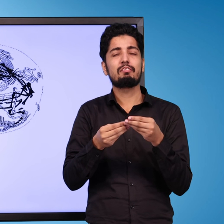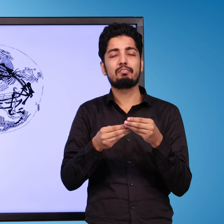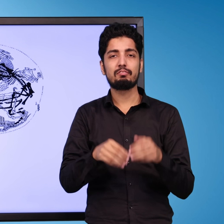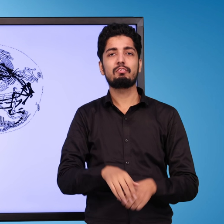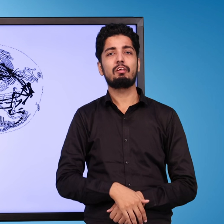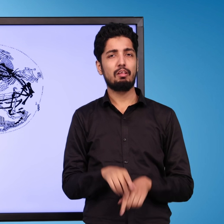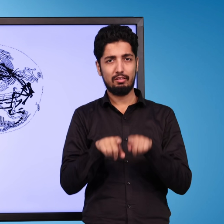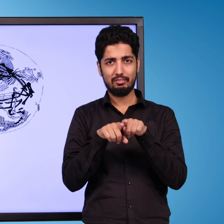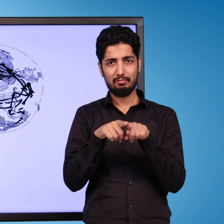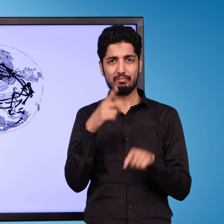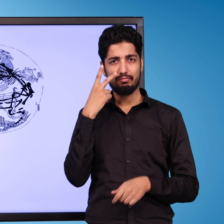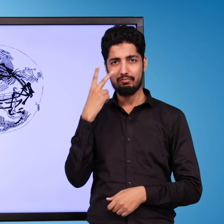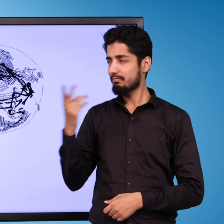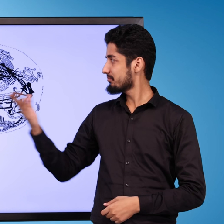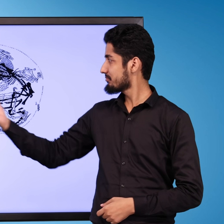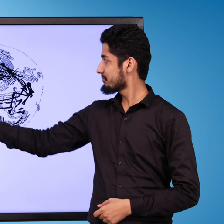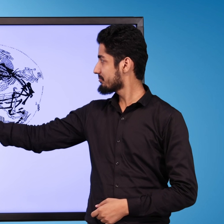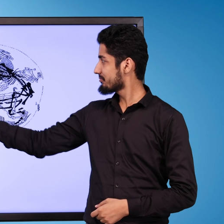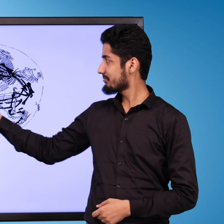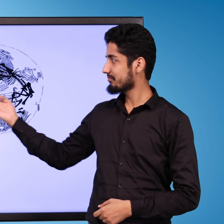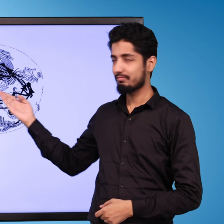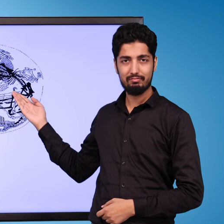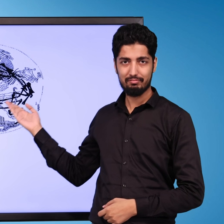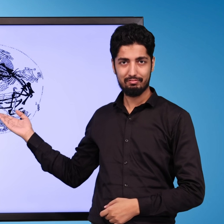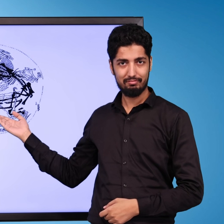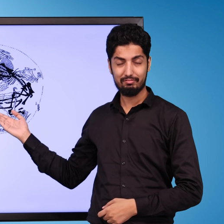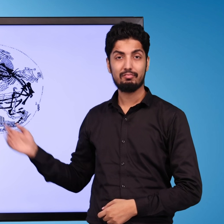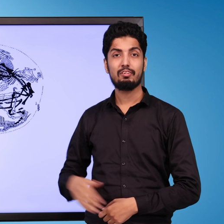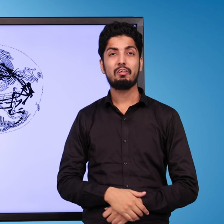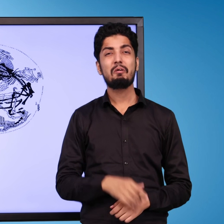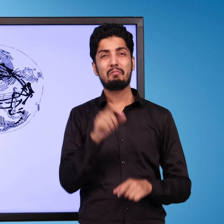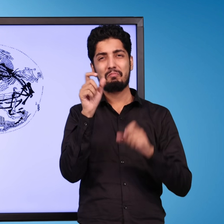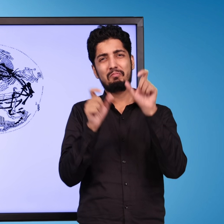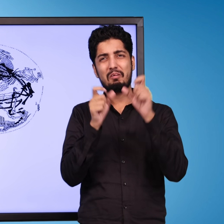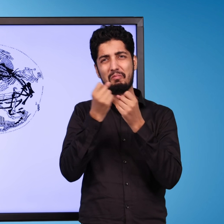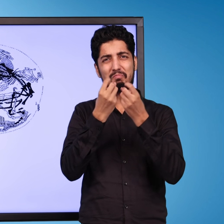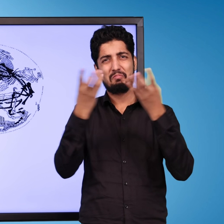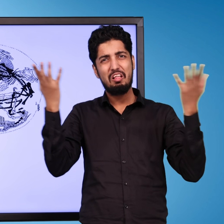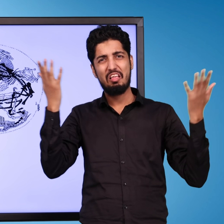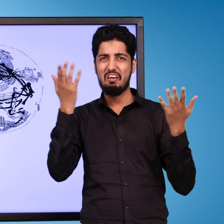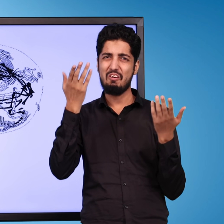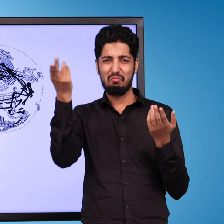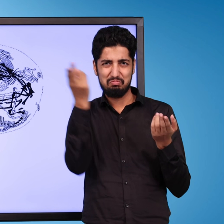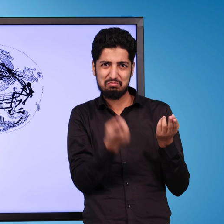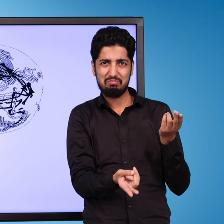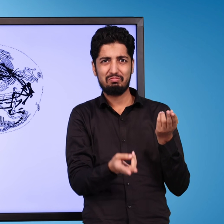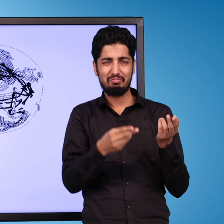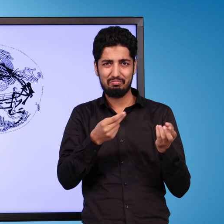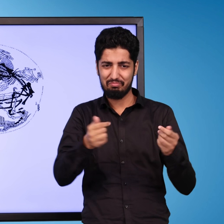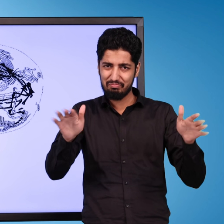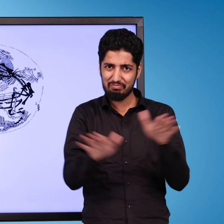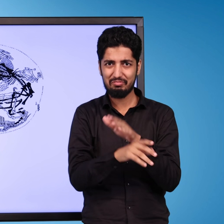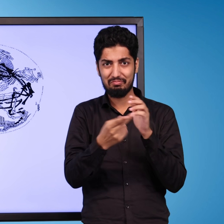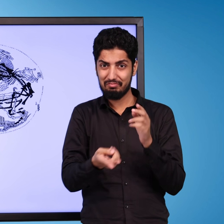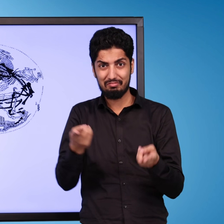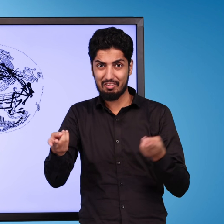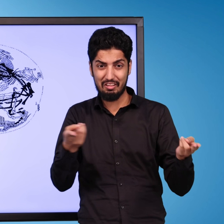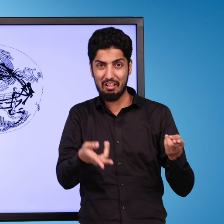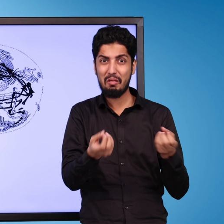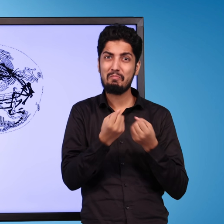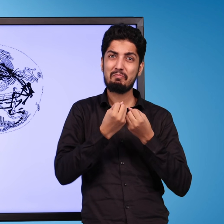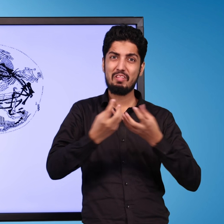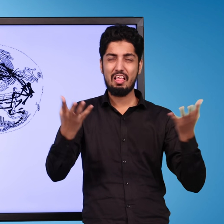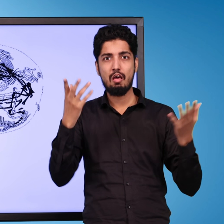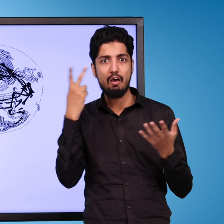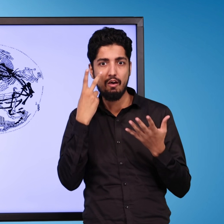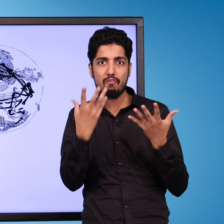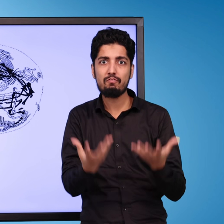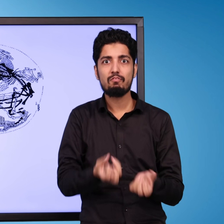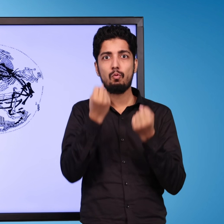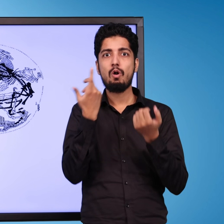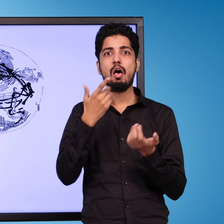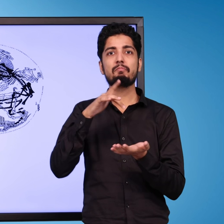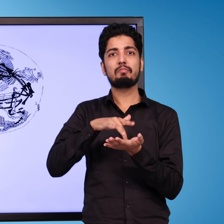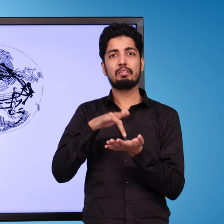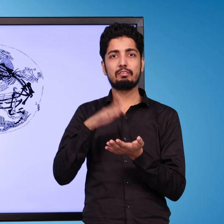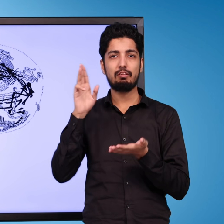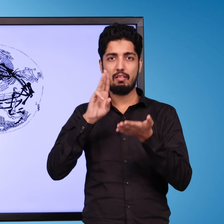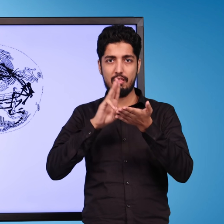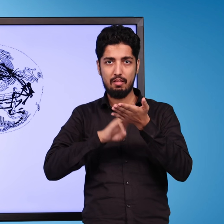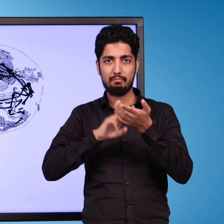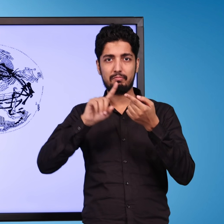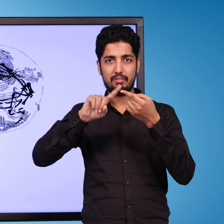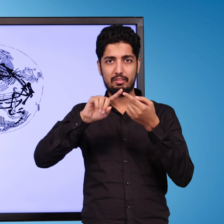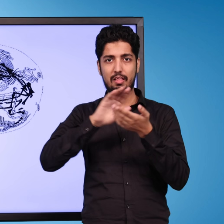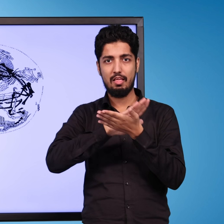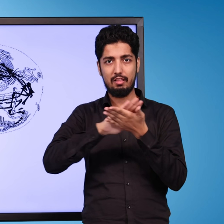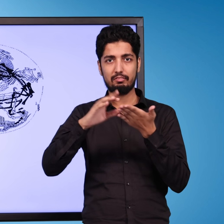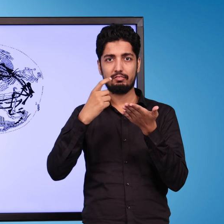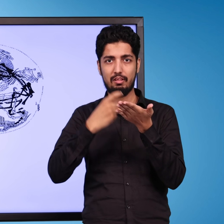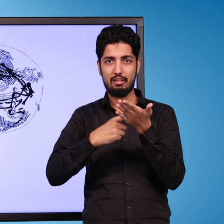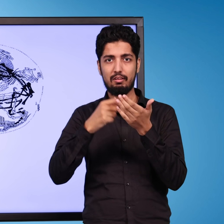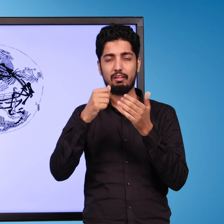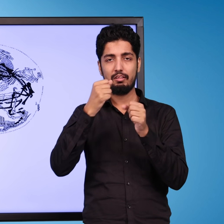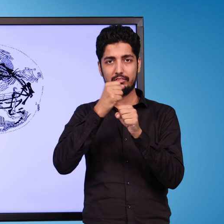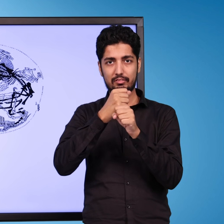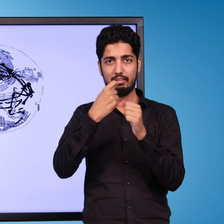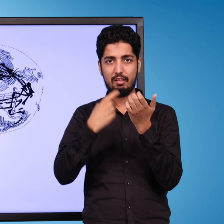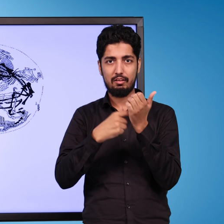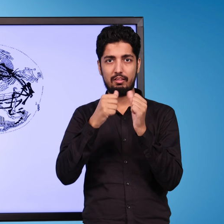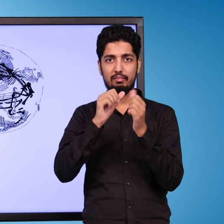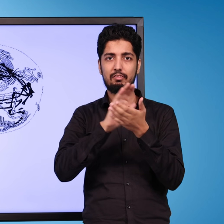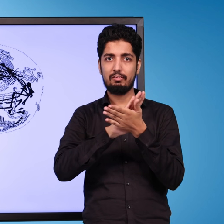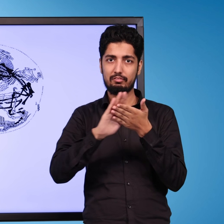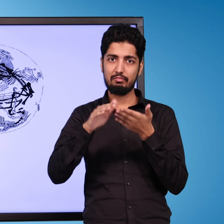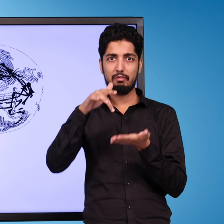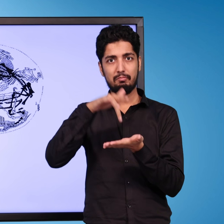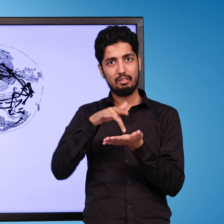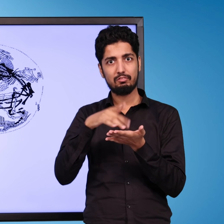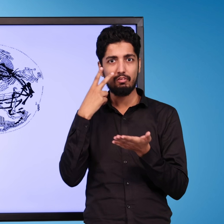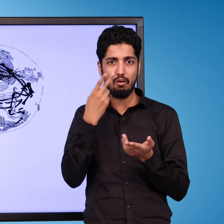For example, many burial sites have been found in Mehrgarh. where the dead person was buried with goats.